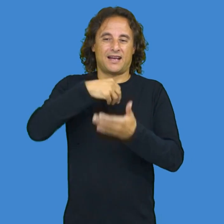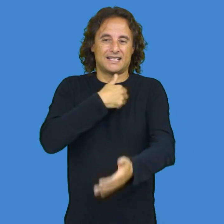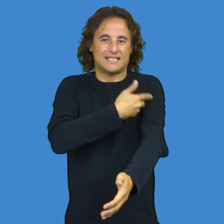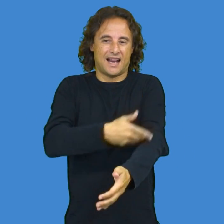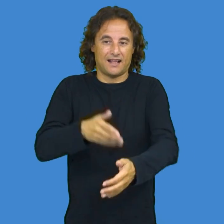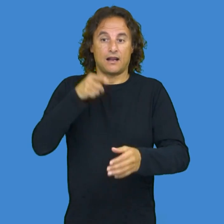sangre